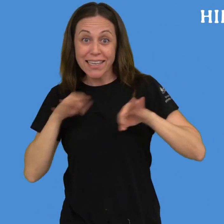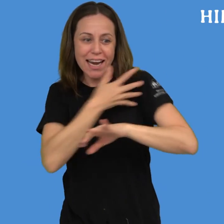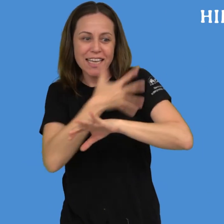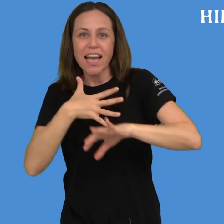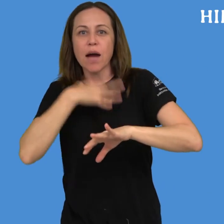sangre